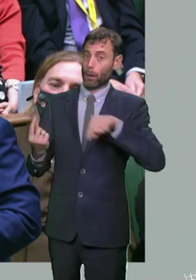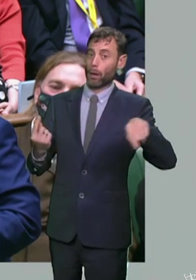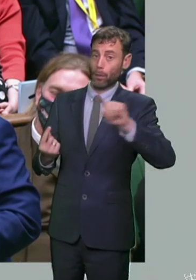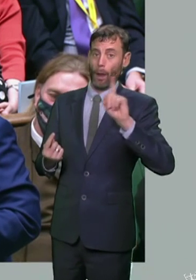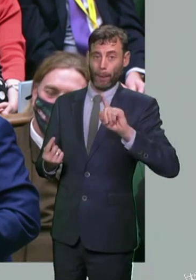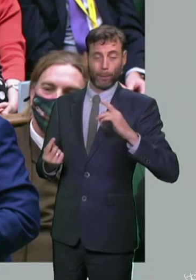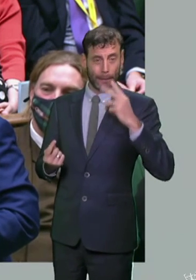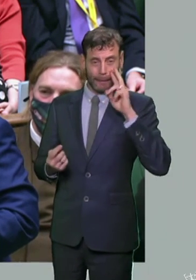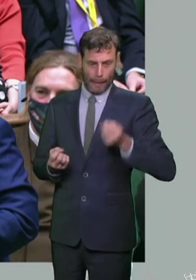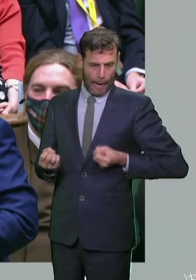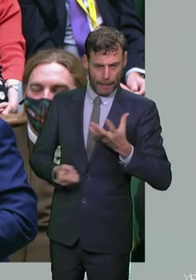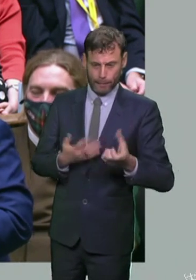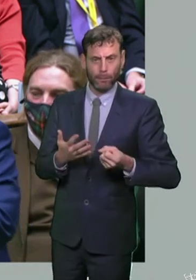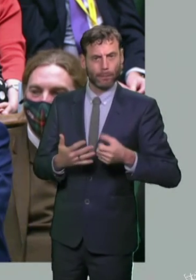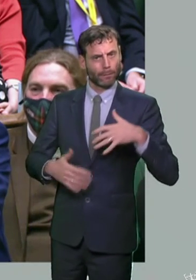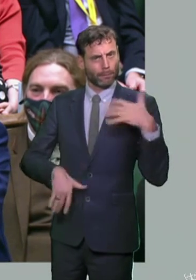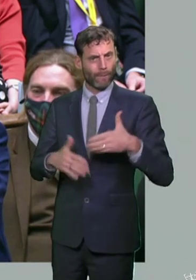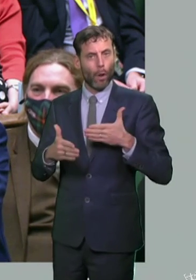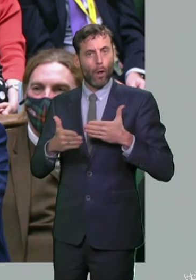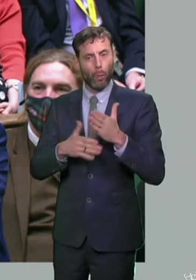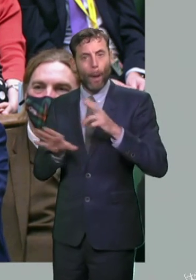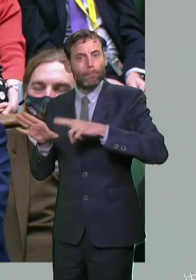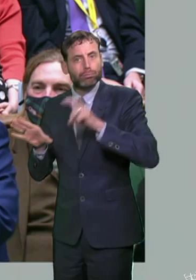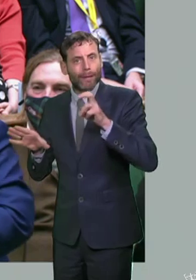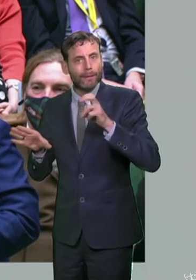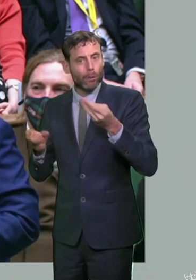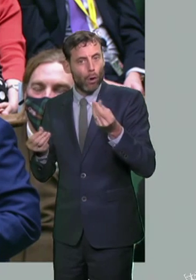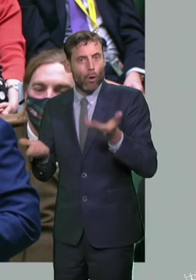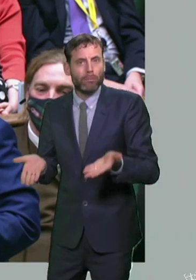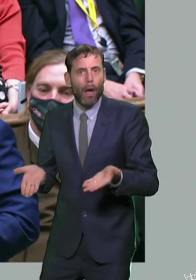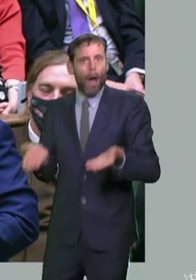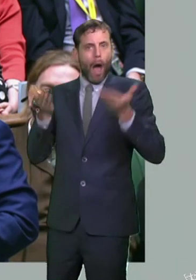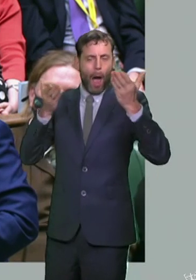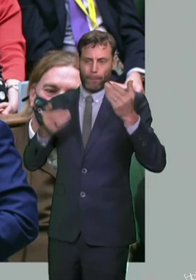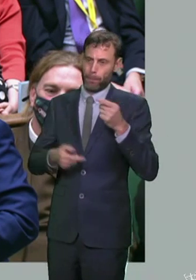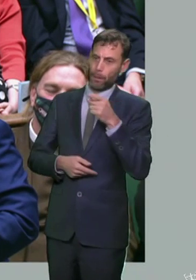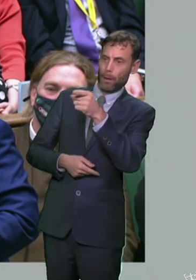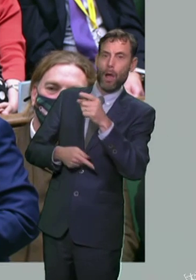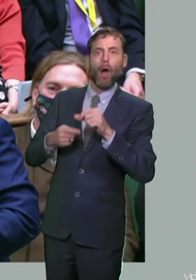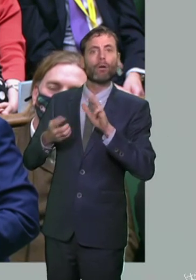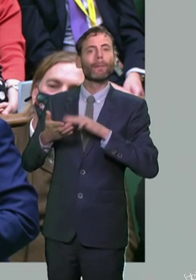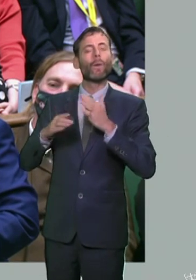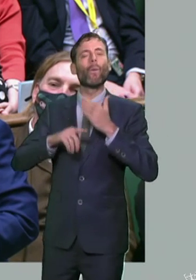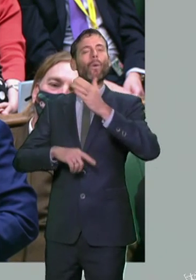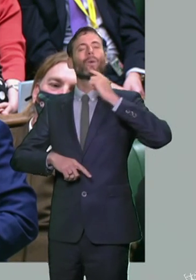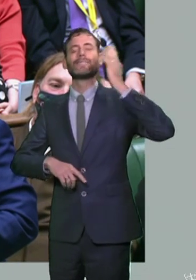Brexit is hitting the economy hard, but the Prime Minister cannot even give a coherent speech to business.